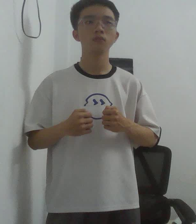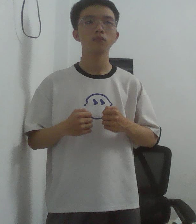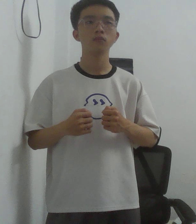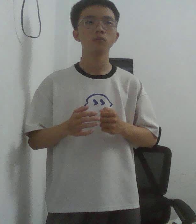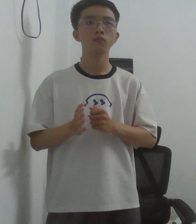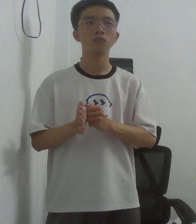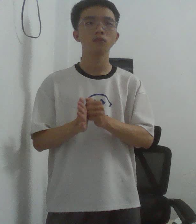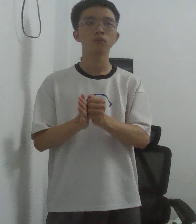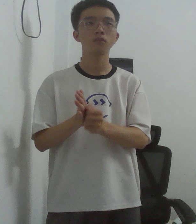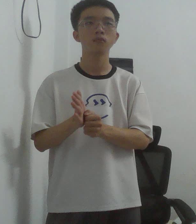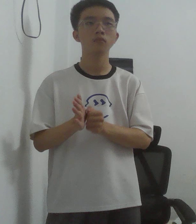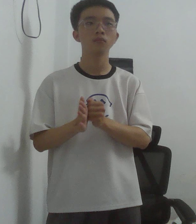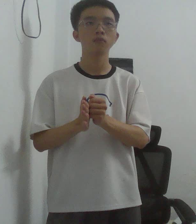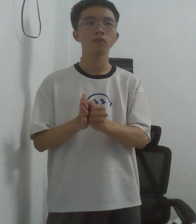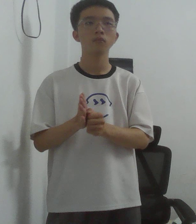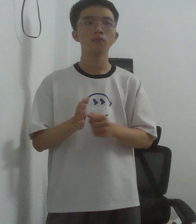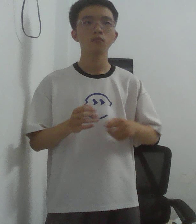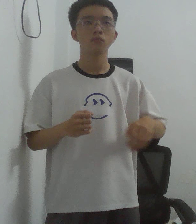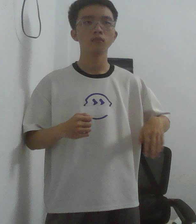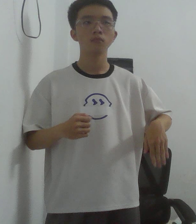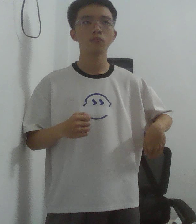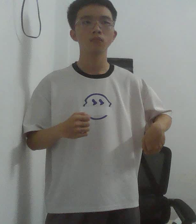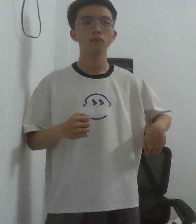thang sau